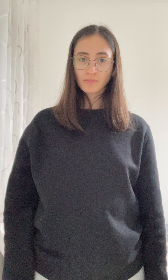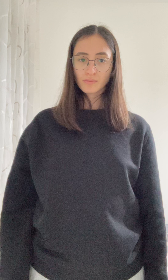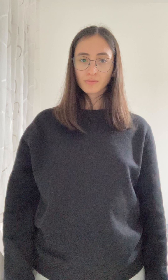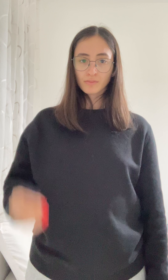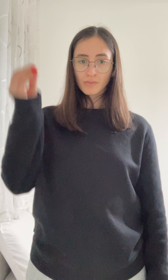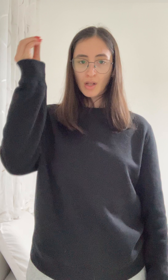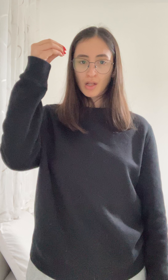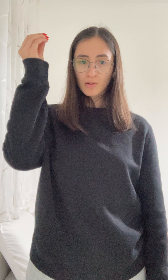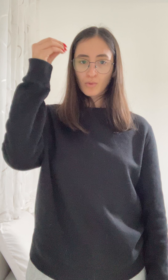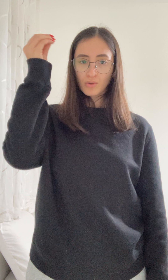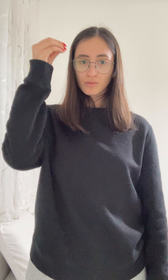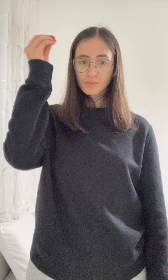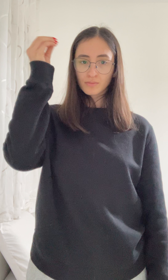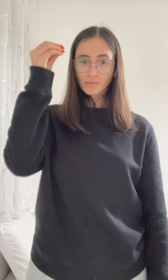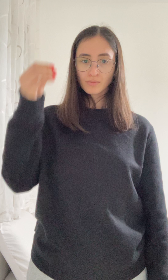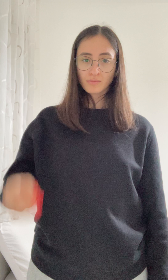ללמוד